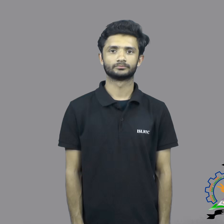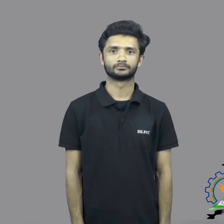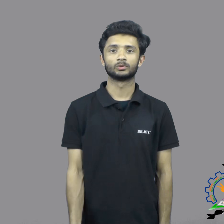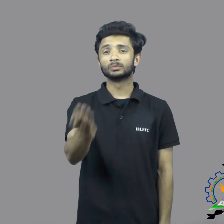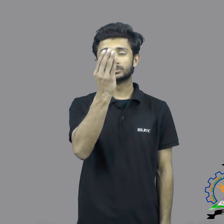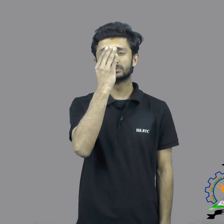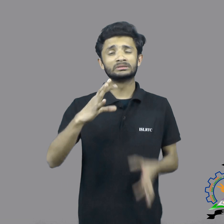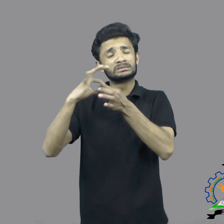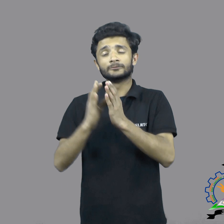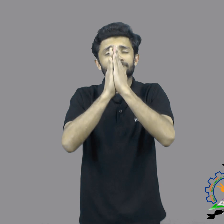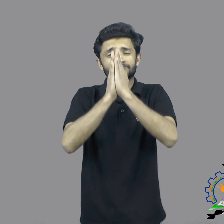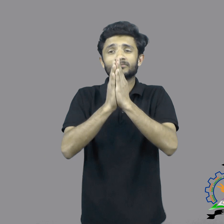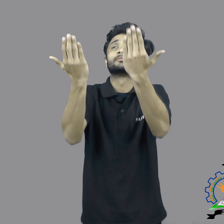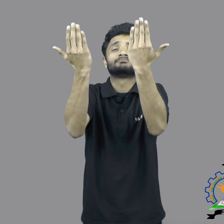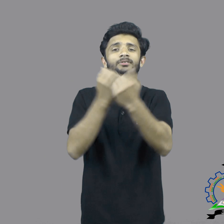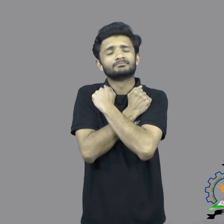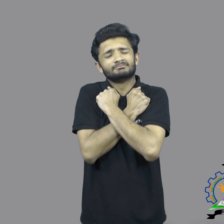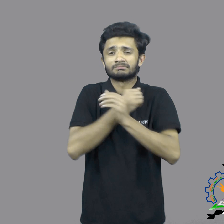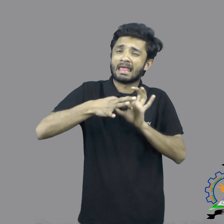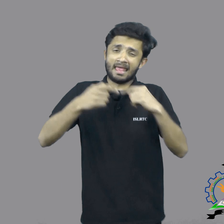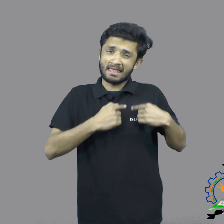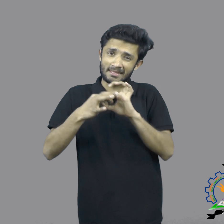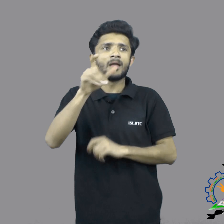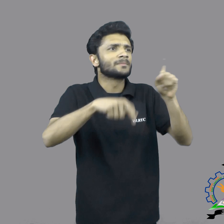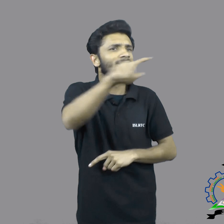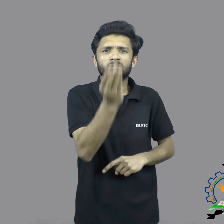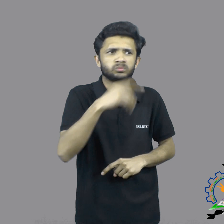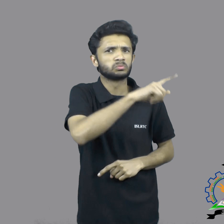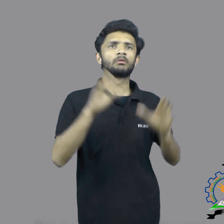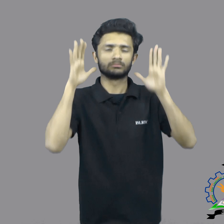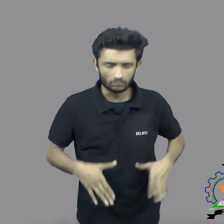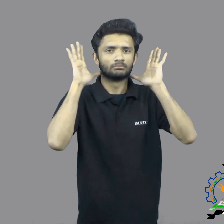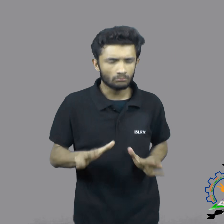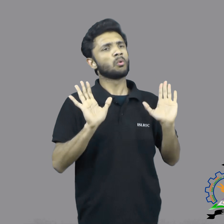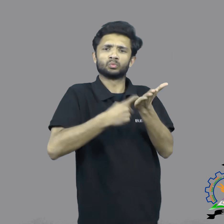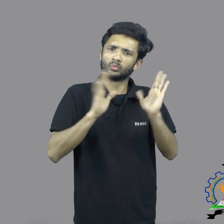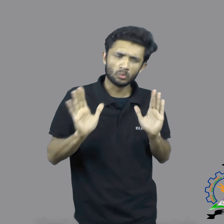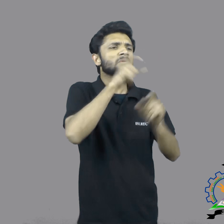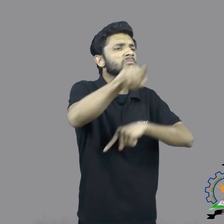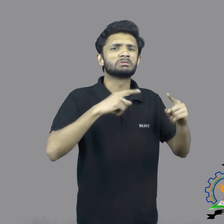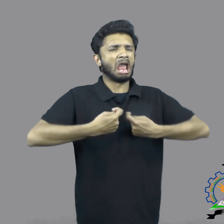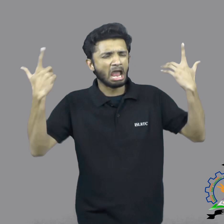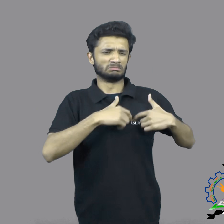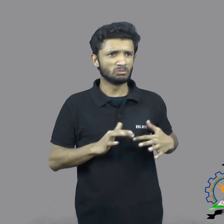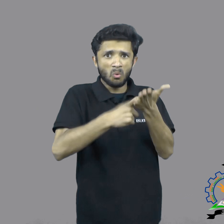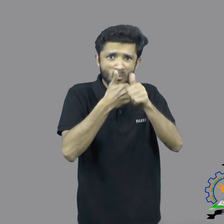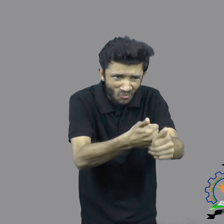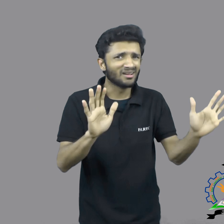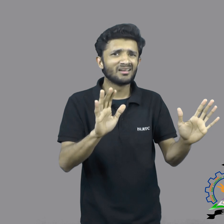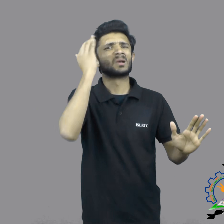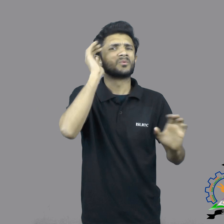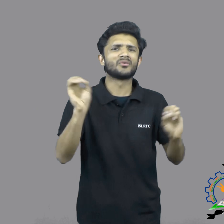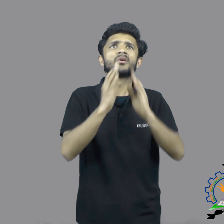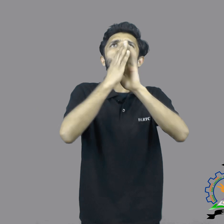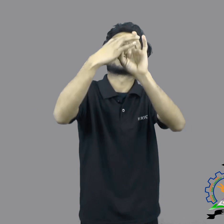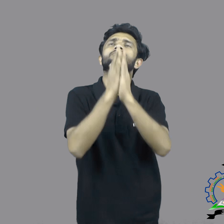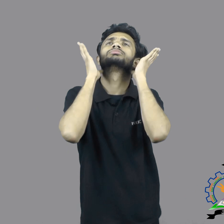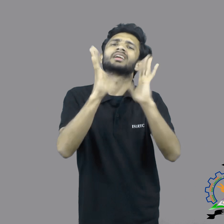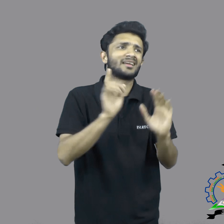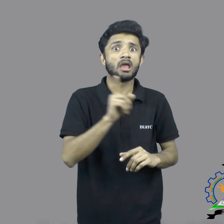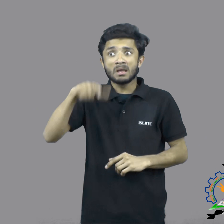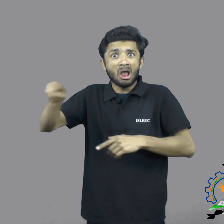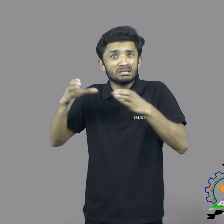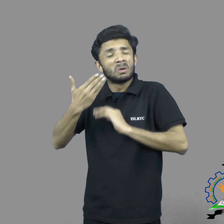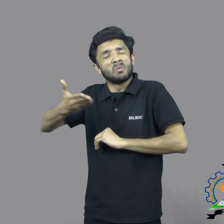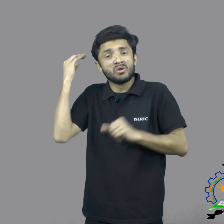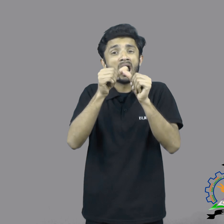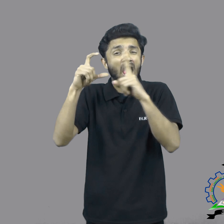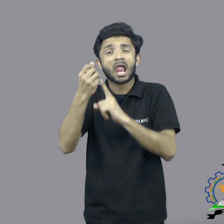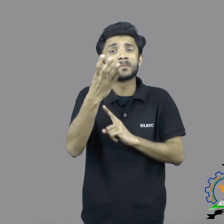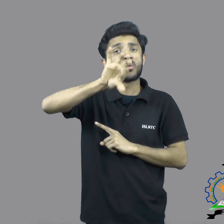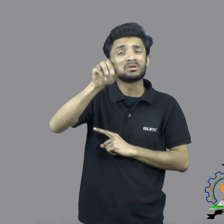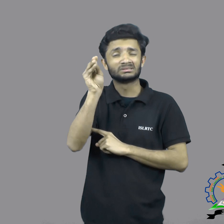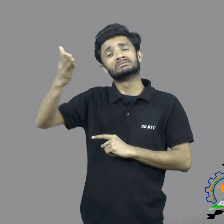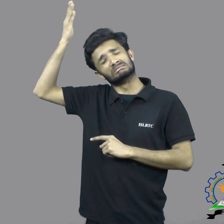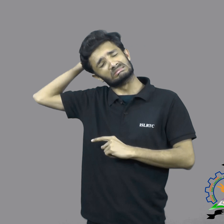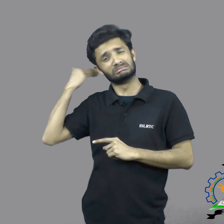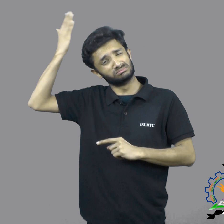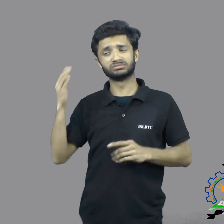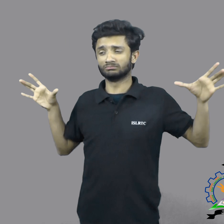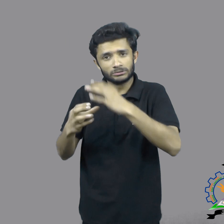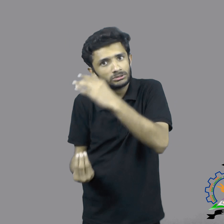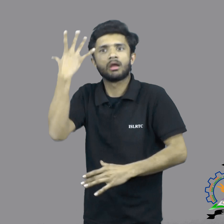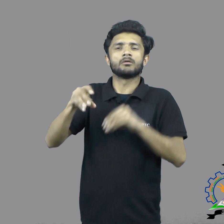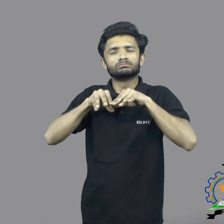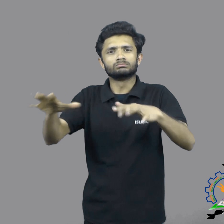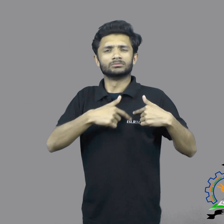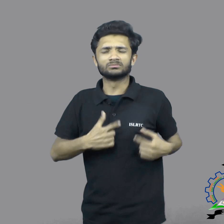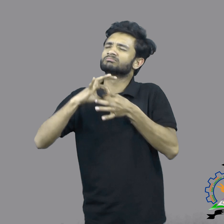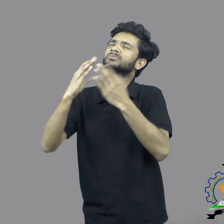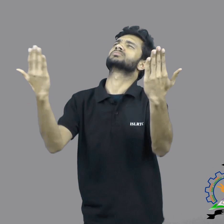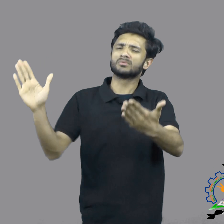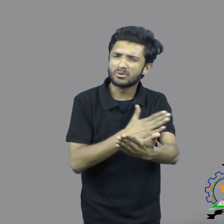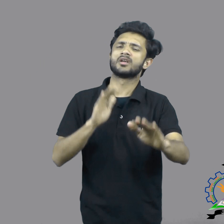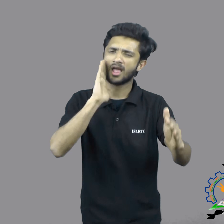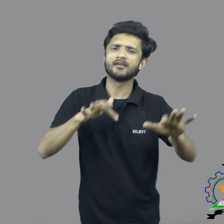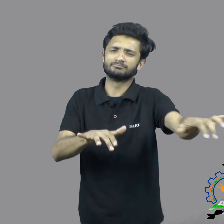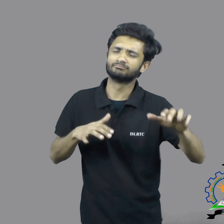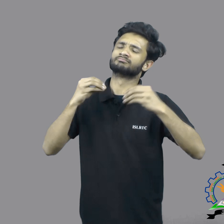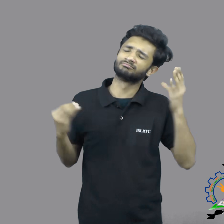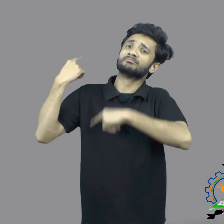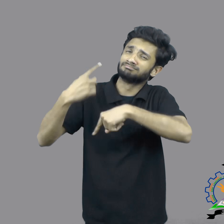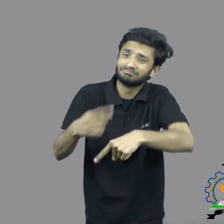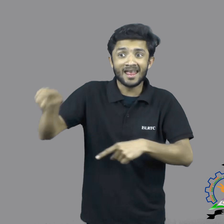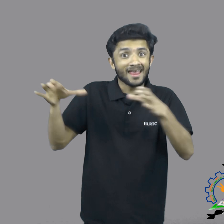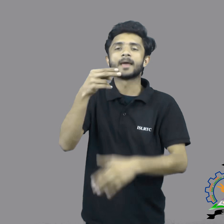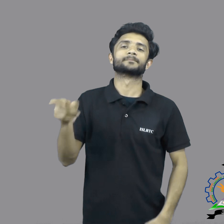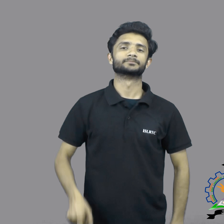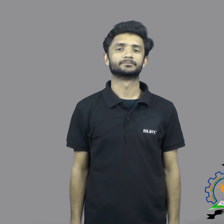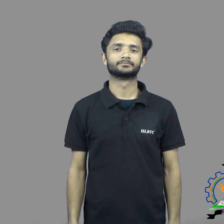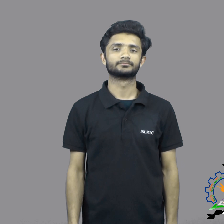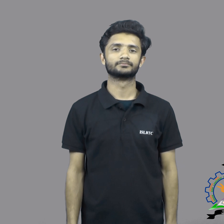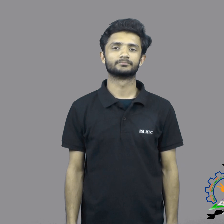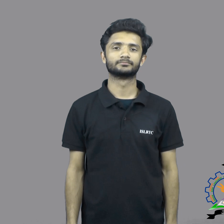Sufism